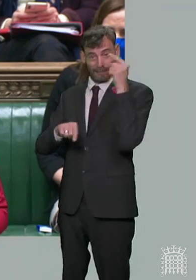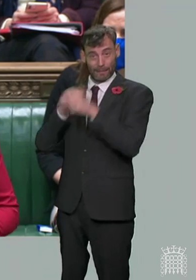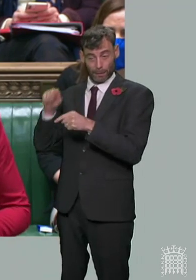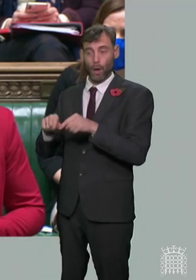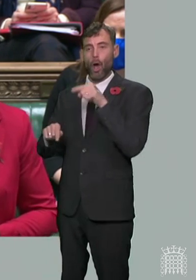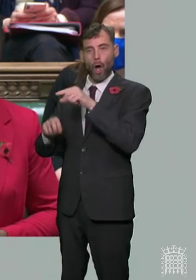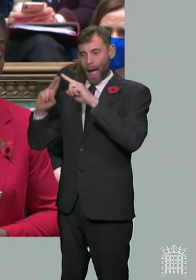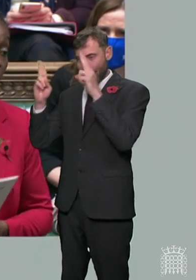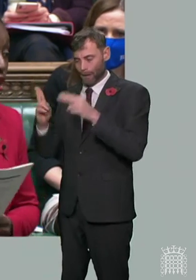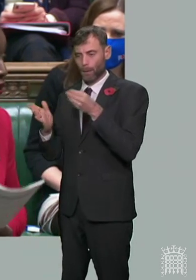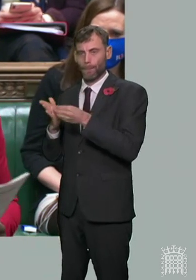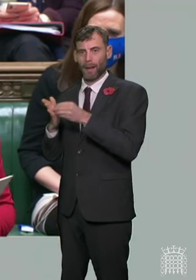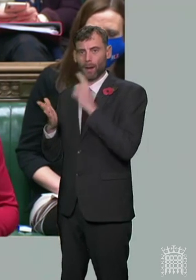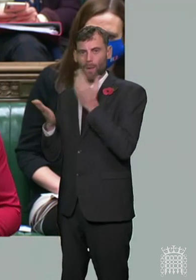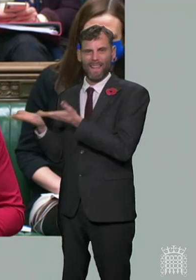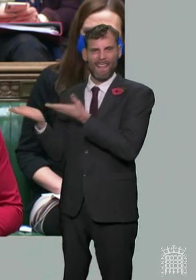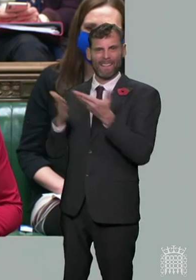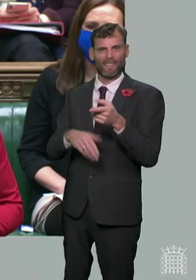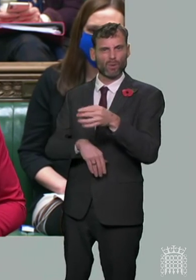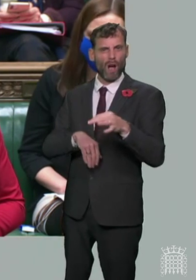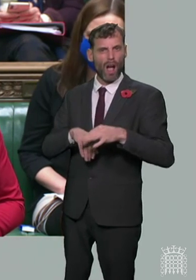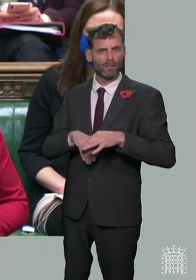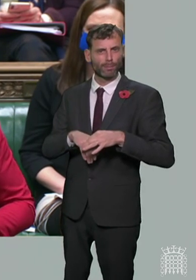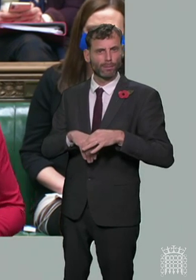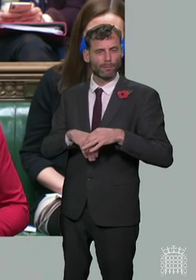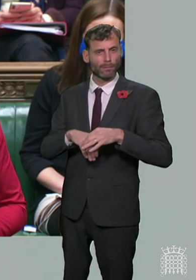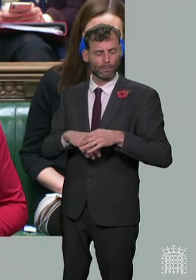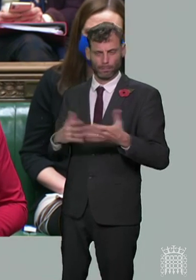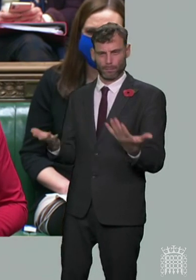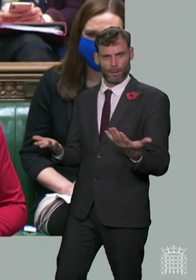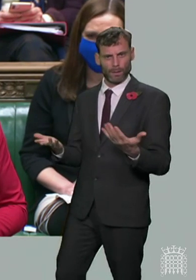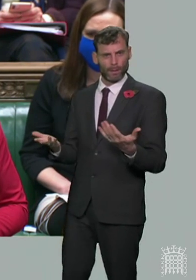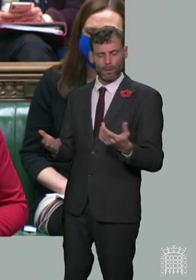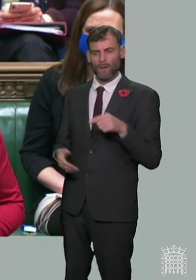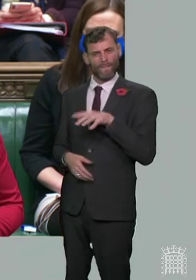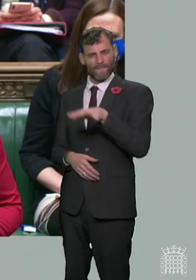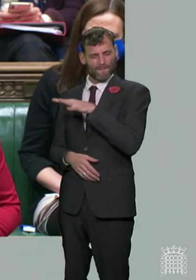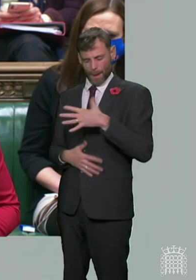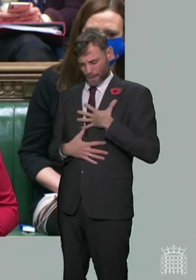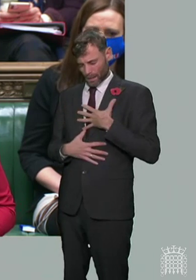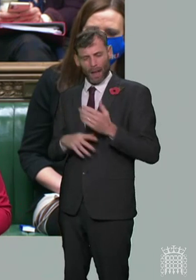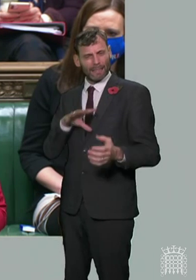This has left the family devasted, and I am sure that the whole House will join me in sending them our condolences.